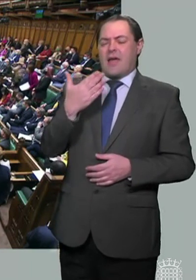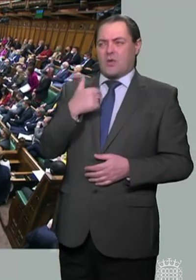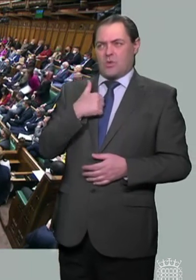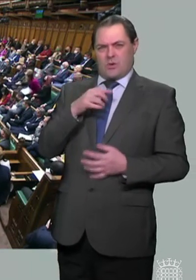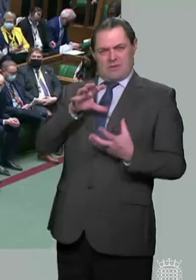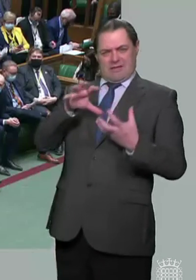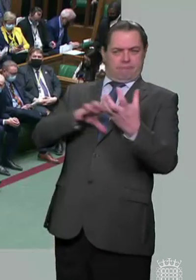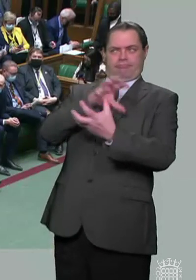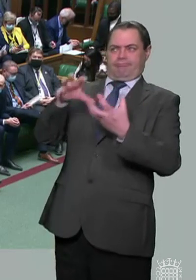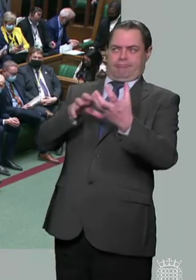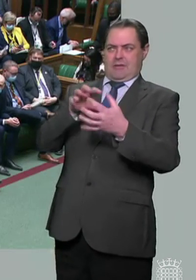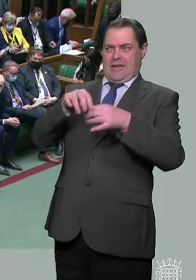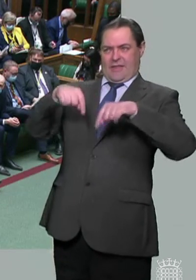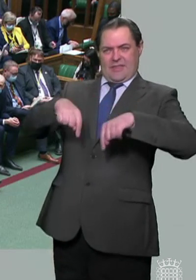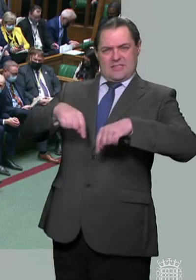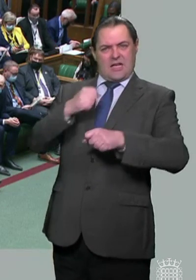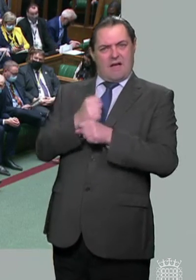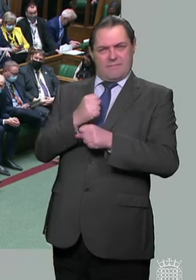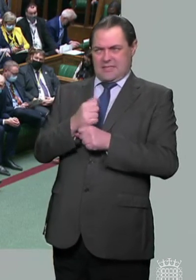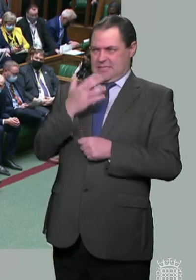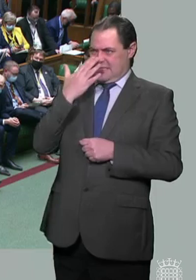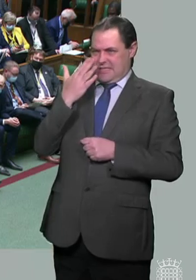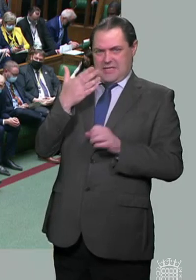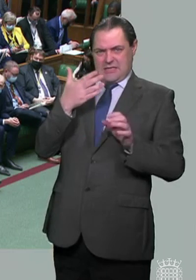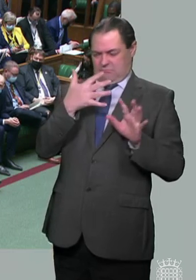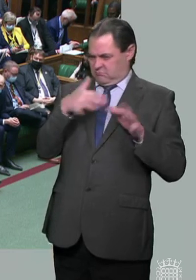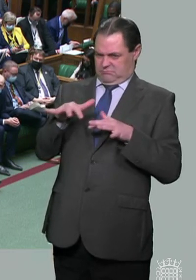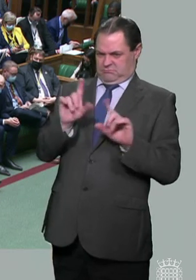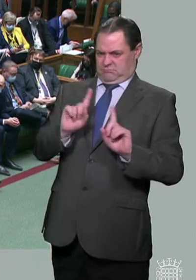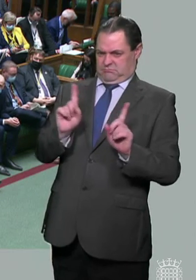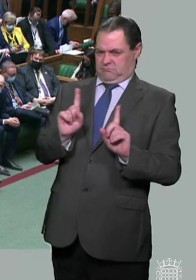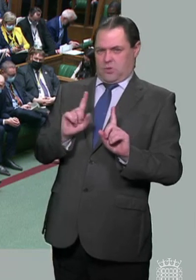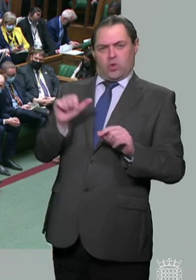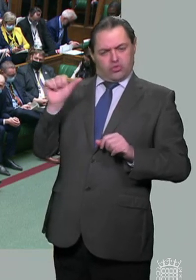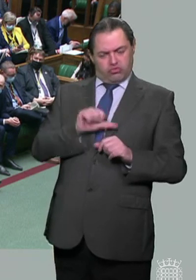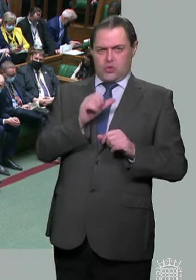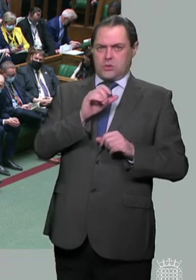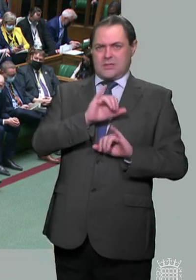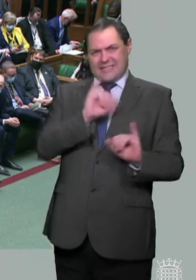The chaos of this Government is a distraction from the serious decisions they should be taking.